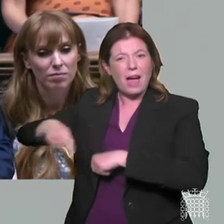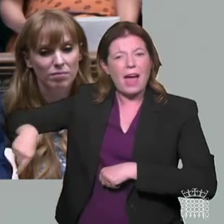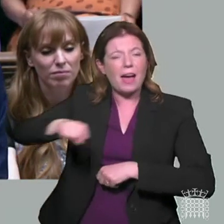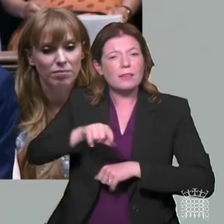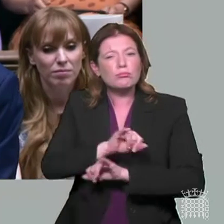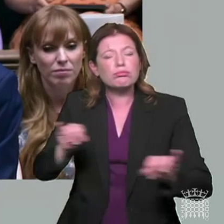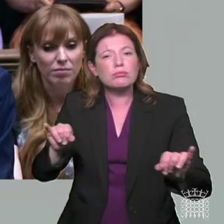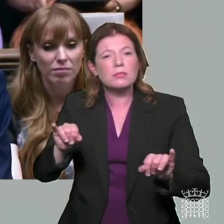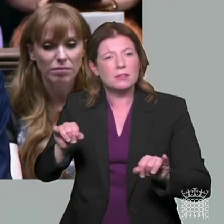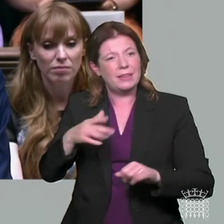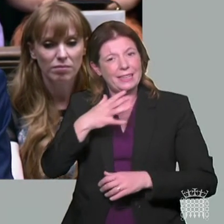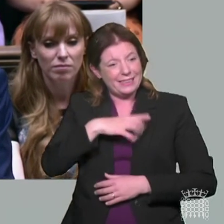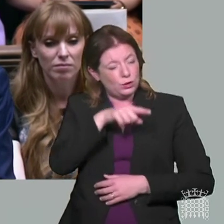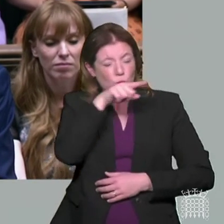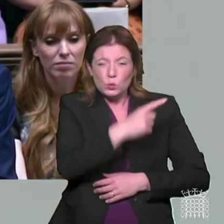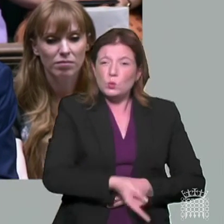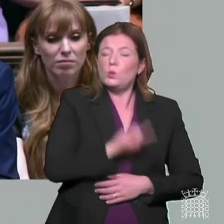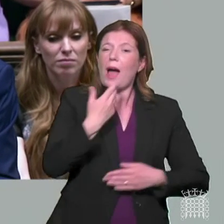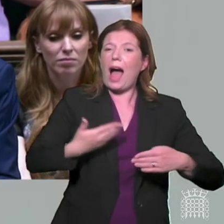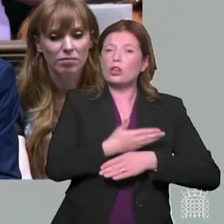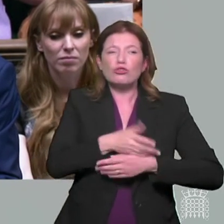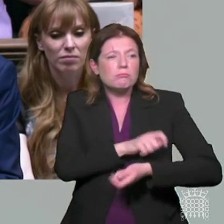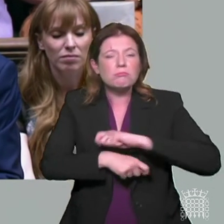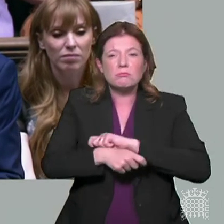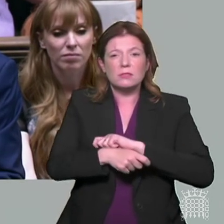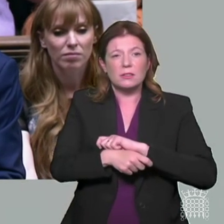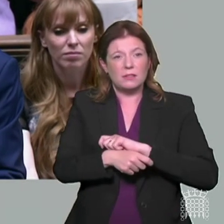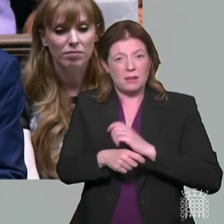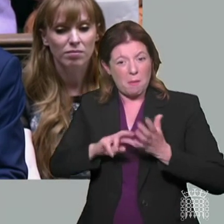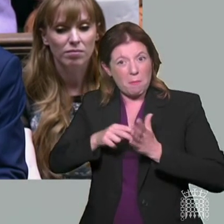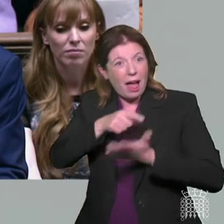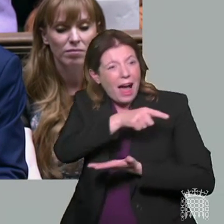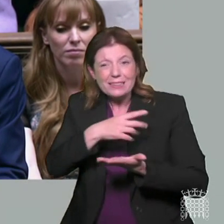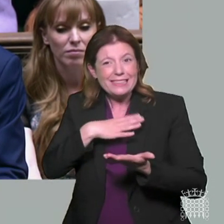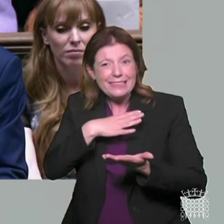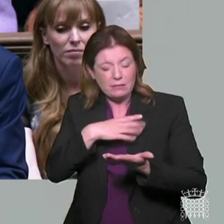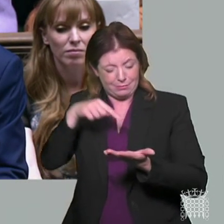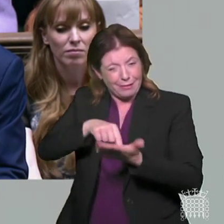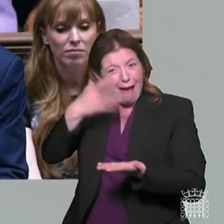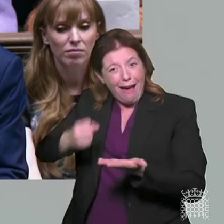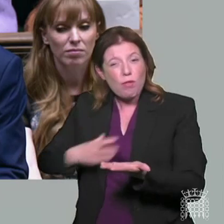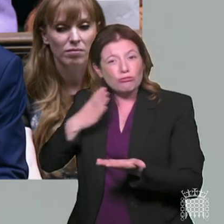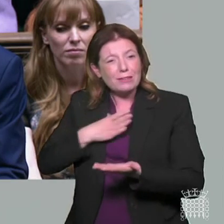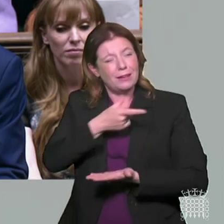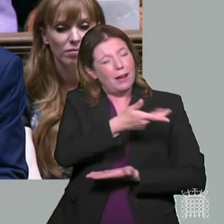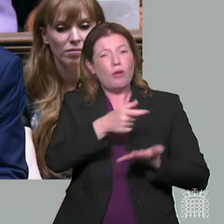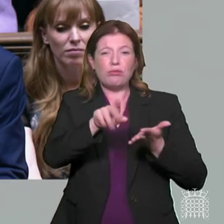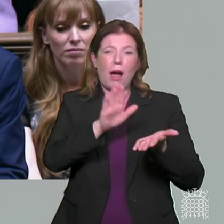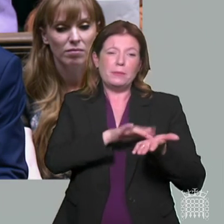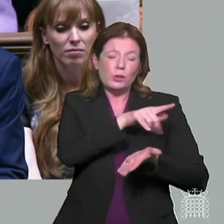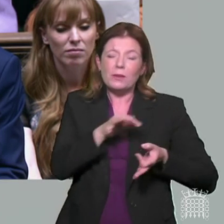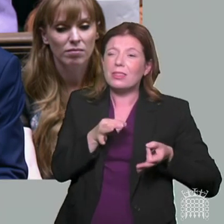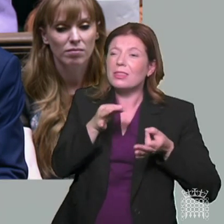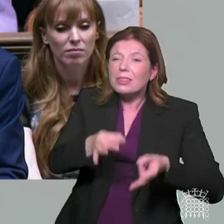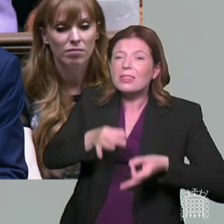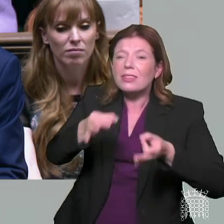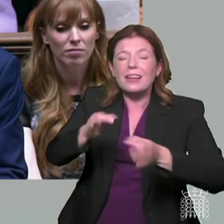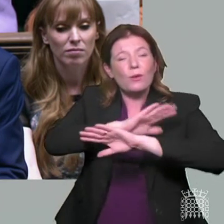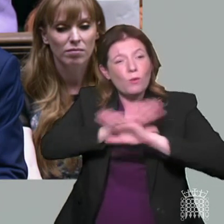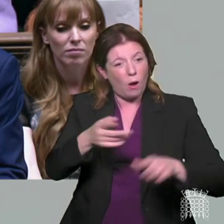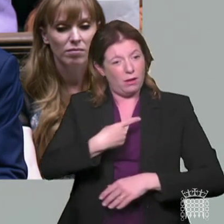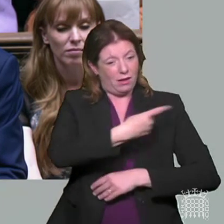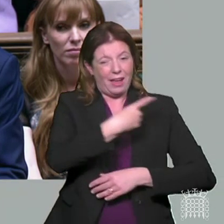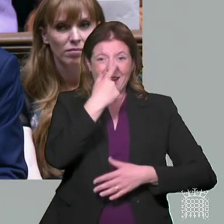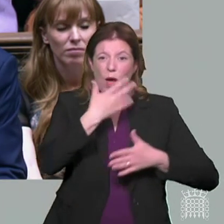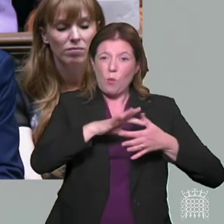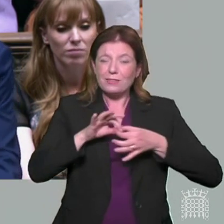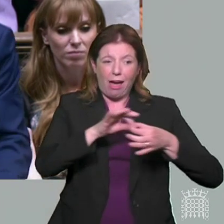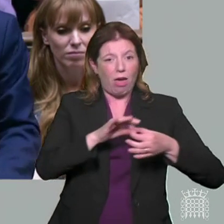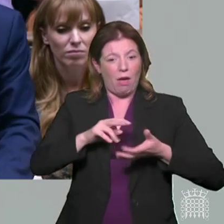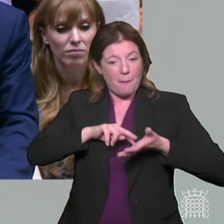People across the country need action now. The plans are already there; Prime Minister, stop the delay and work with us to put them in place.